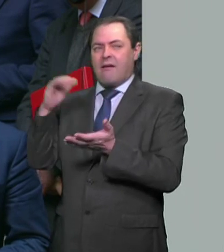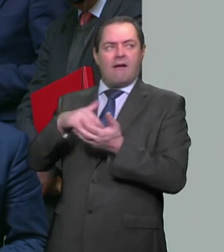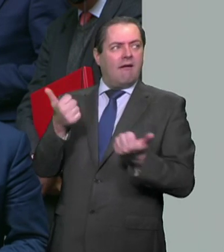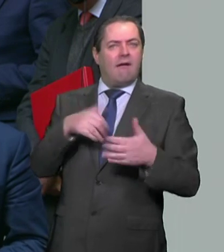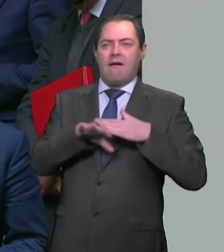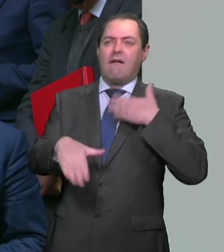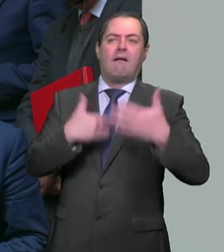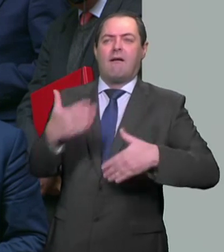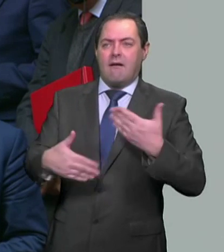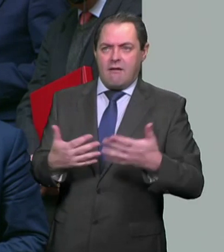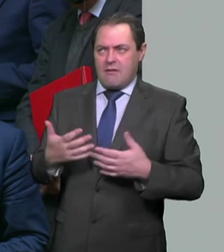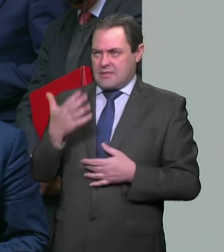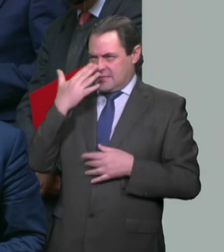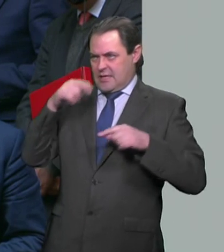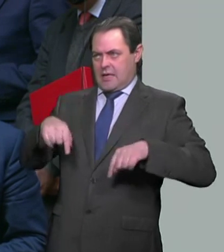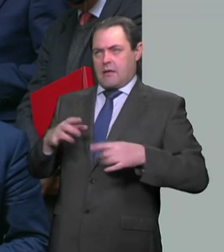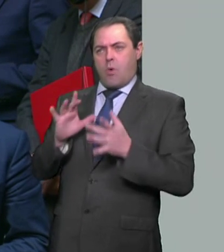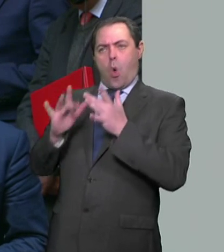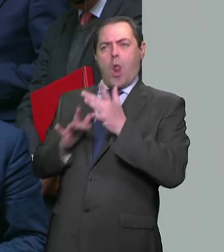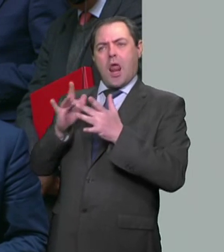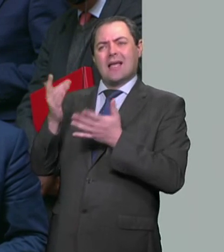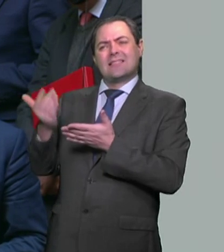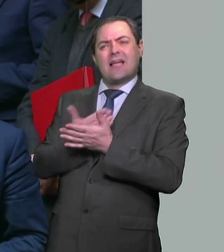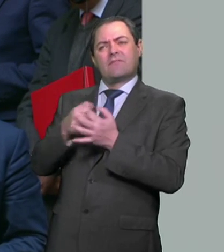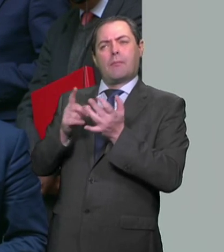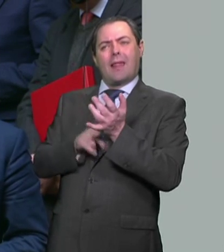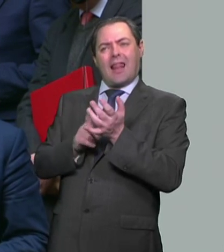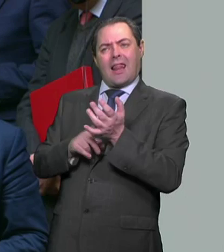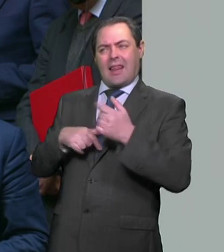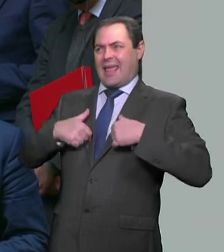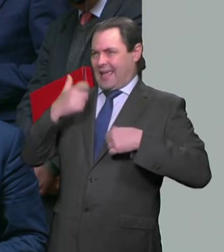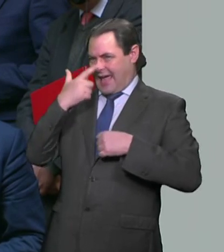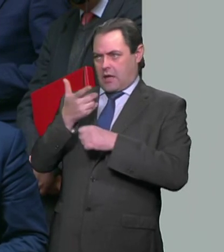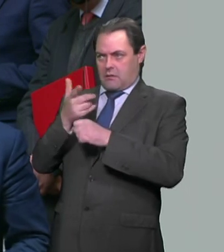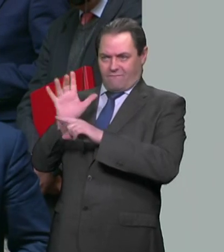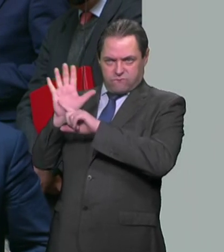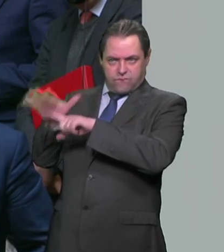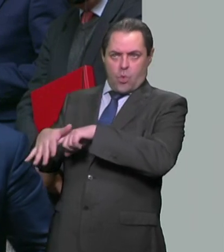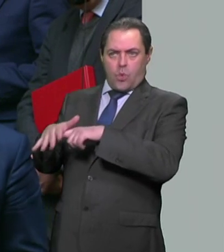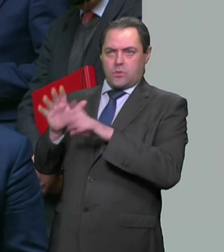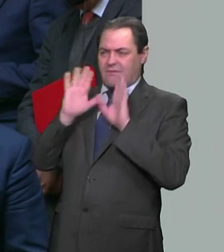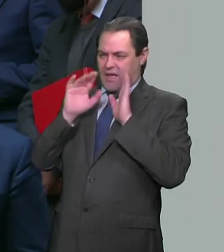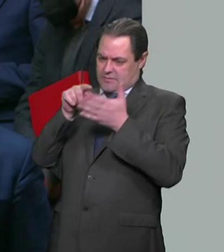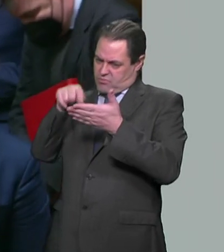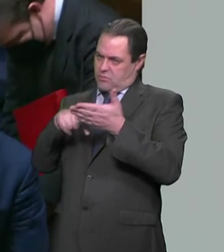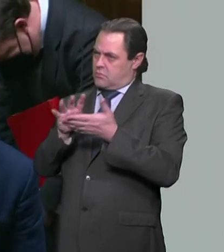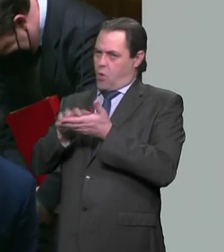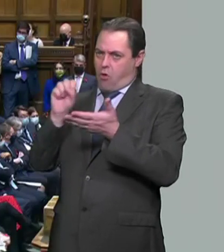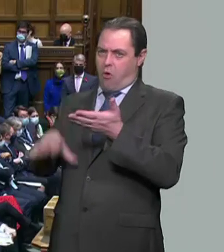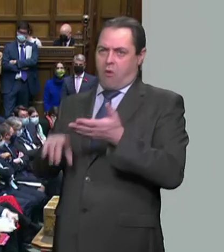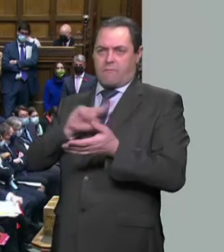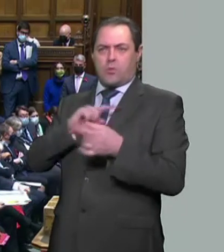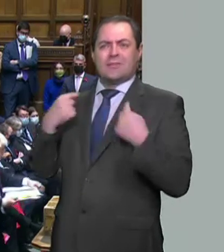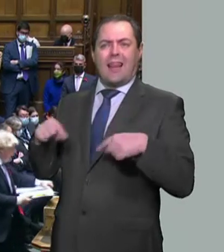Does he agree that when this House passes the Online Safety Bill we will have the power to do more to make companies such as Facebook take down content that promotes illegal activity?